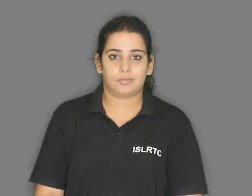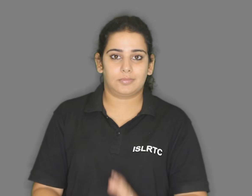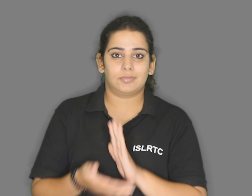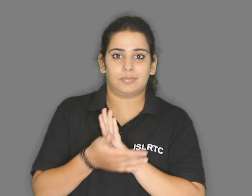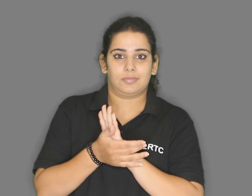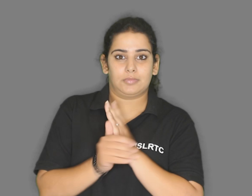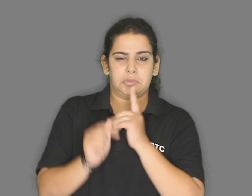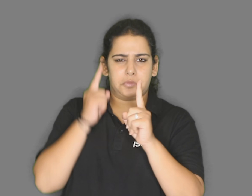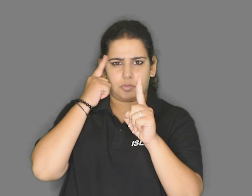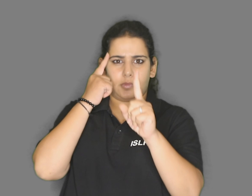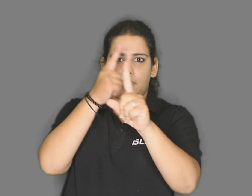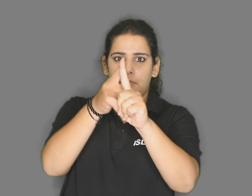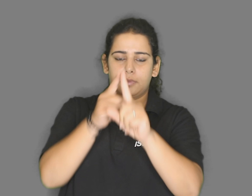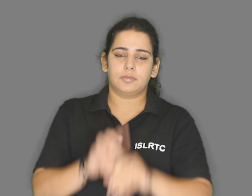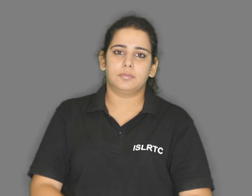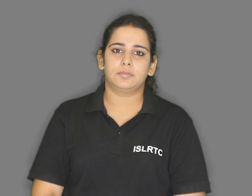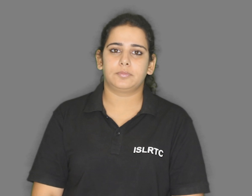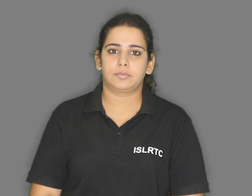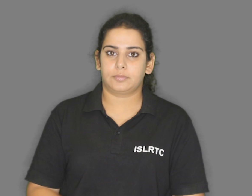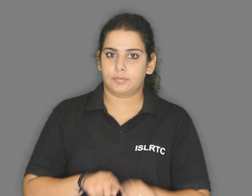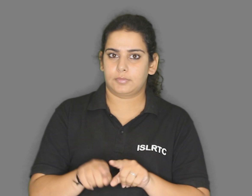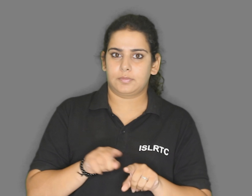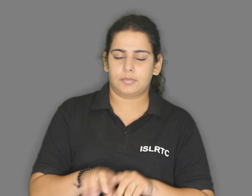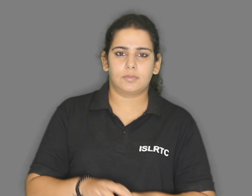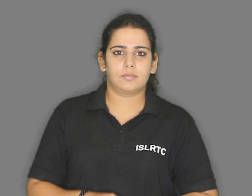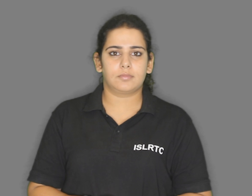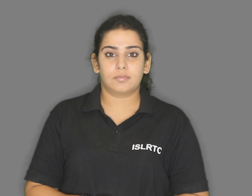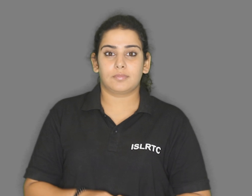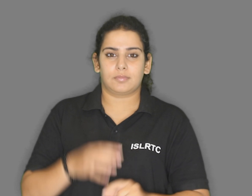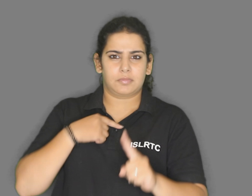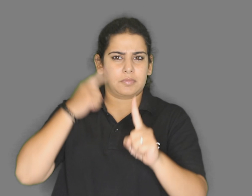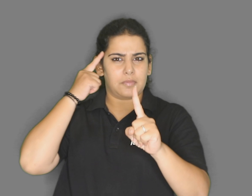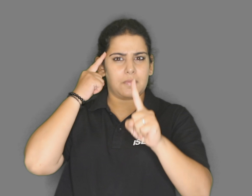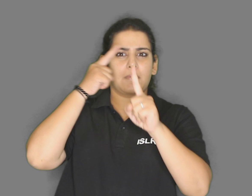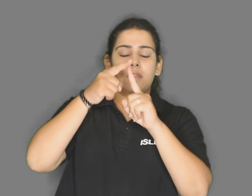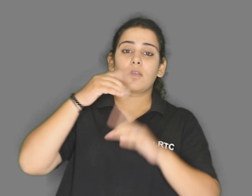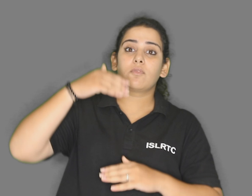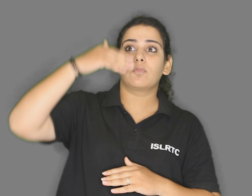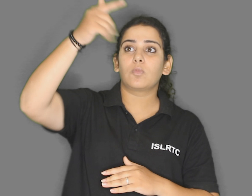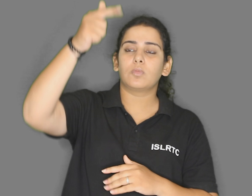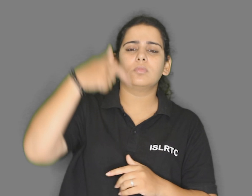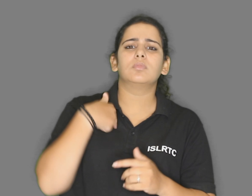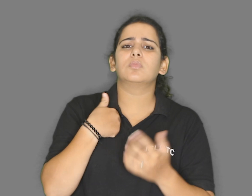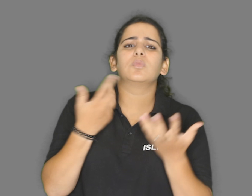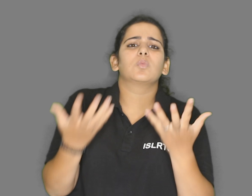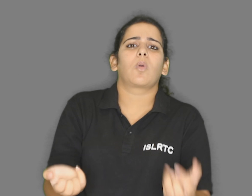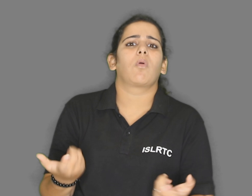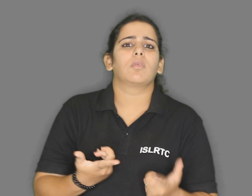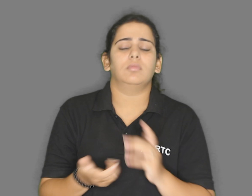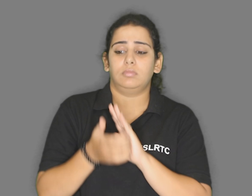Skill Set A person's range of skills or abilities